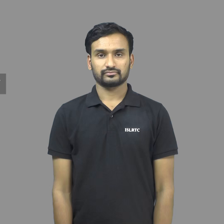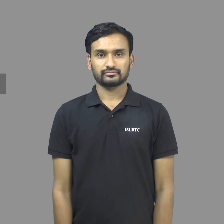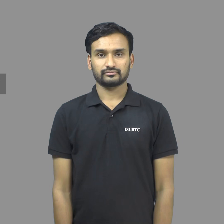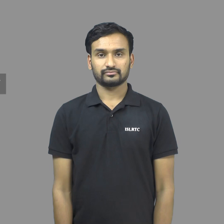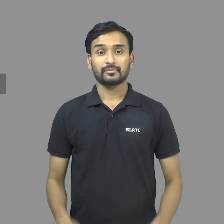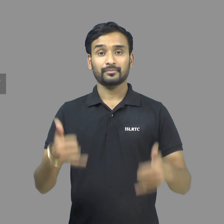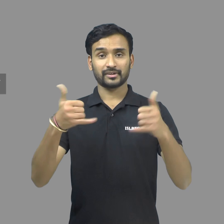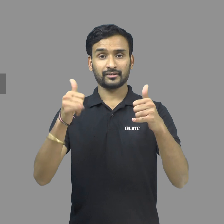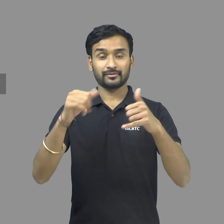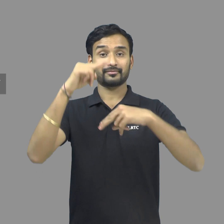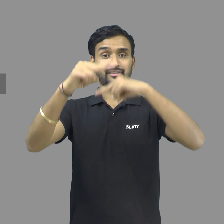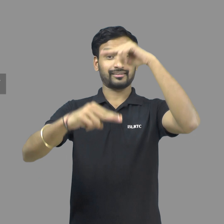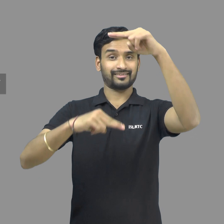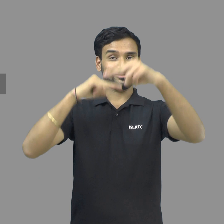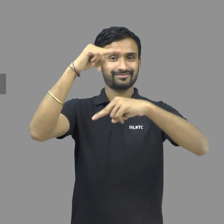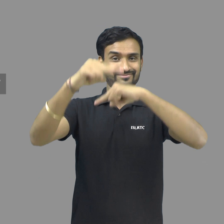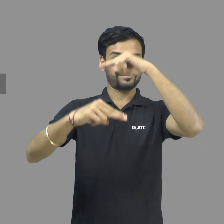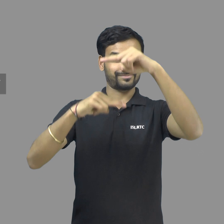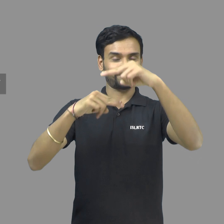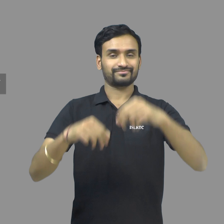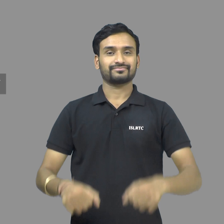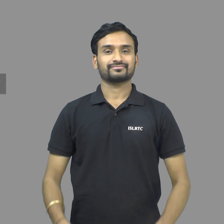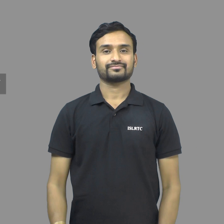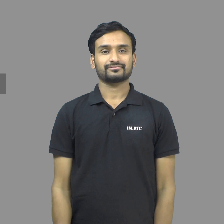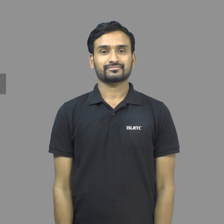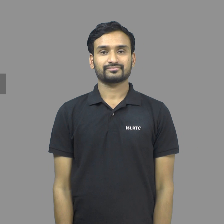Fair Carnival